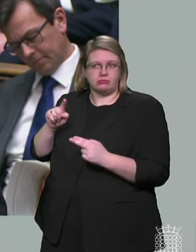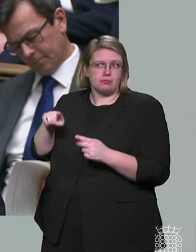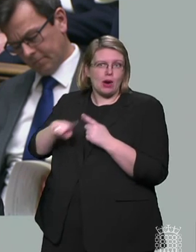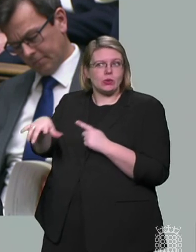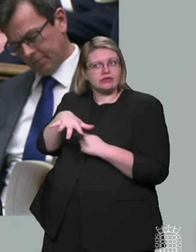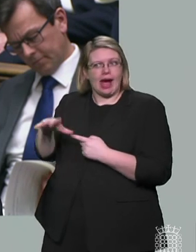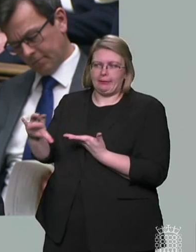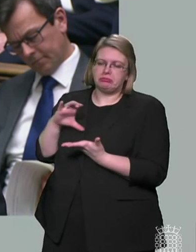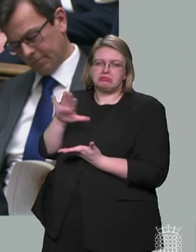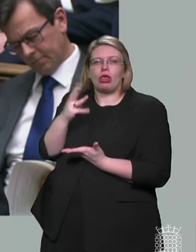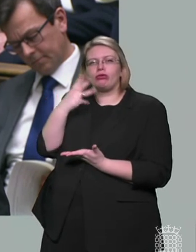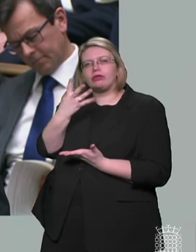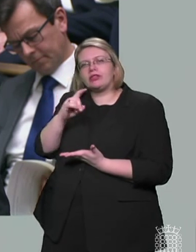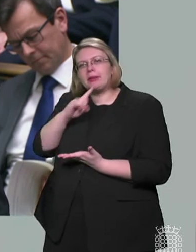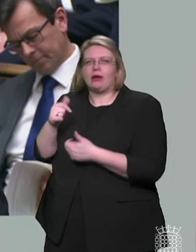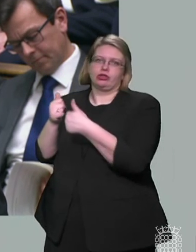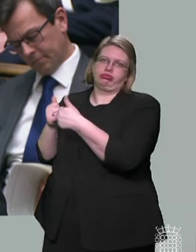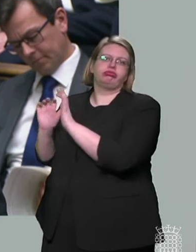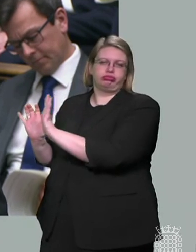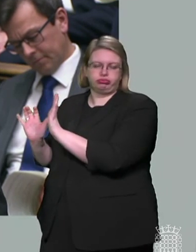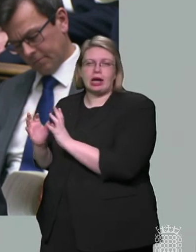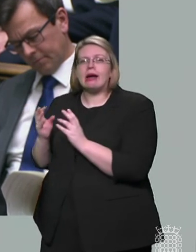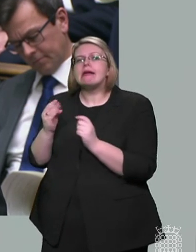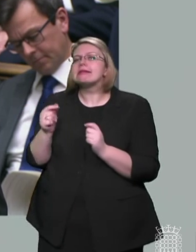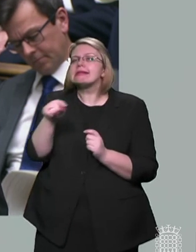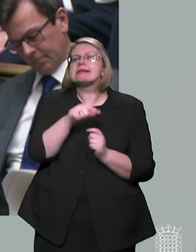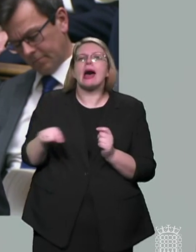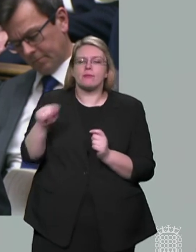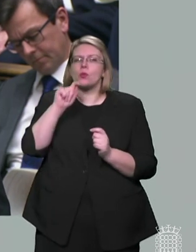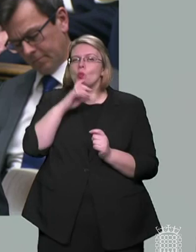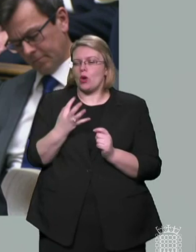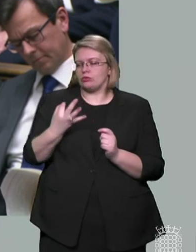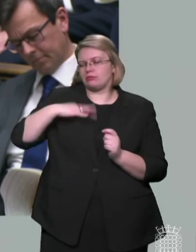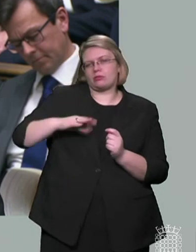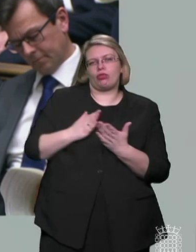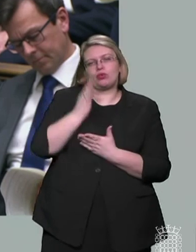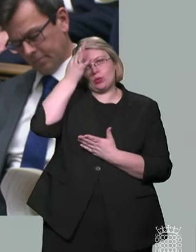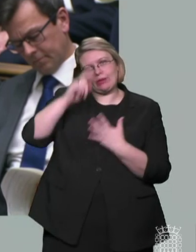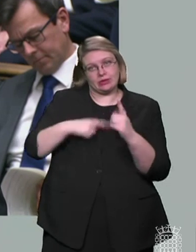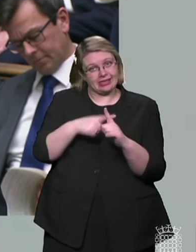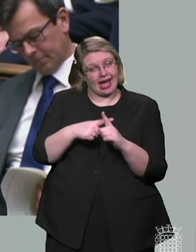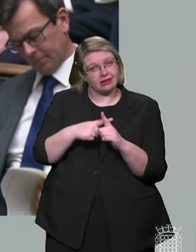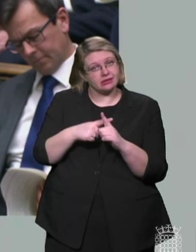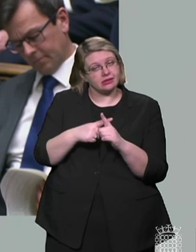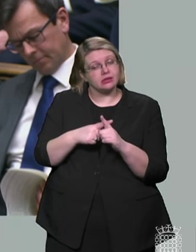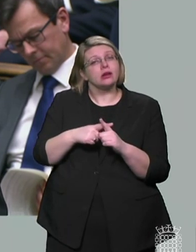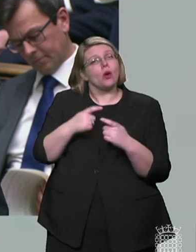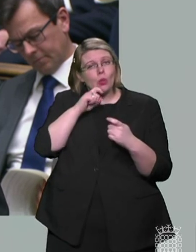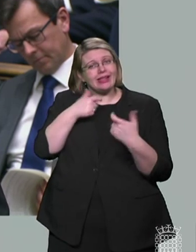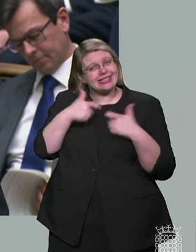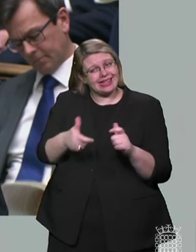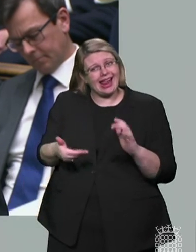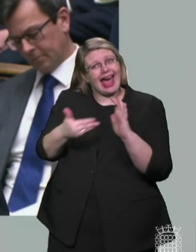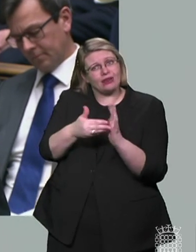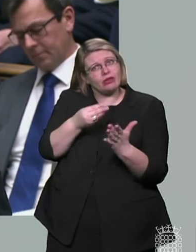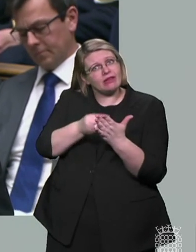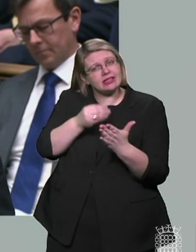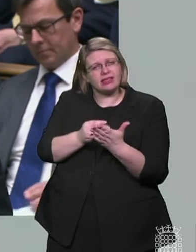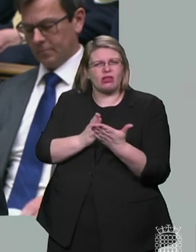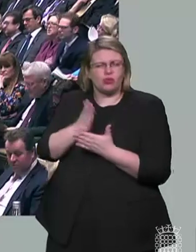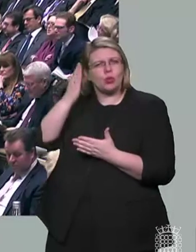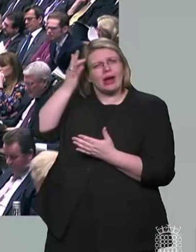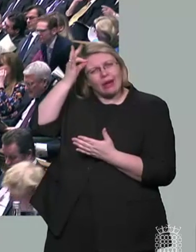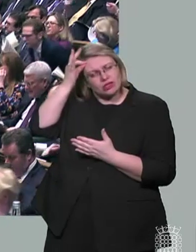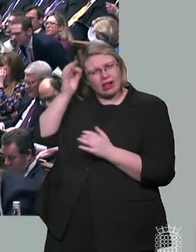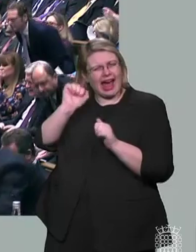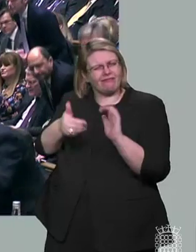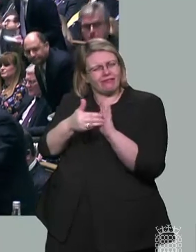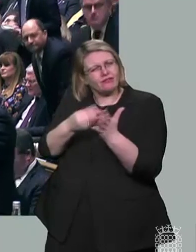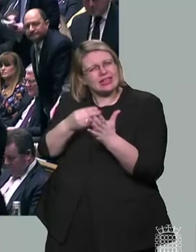Can my right honourable Friend confirm that even those not eligible for the council tax rebate will still receive additional support thanks to discretionary funding set aside for local authorities?